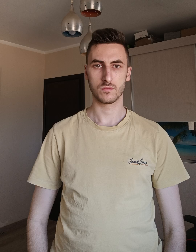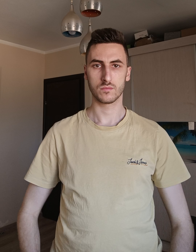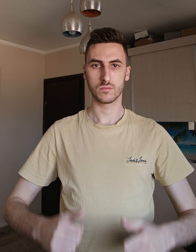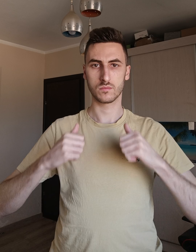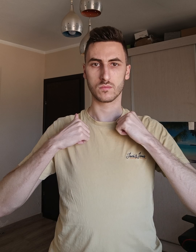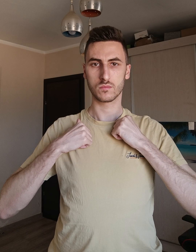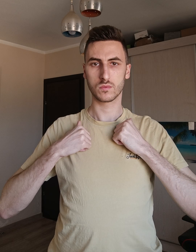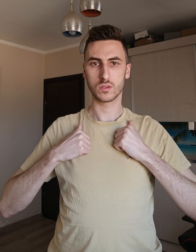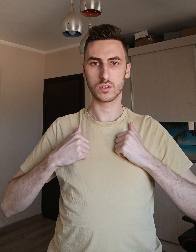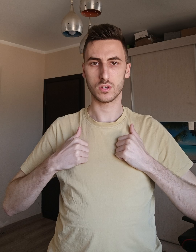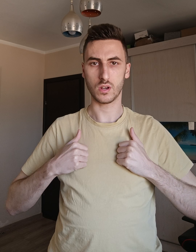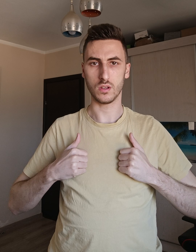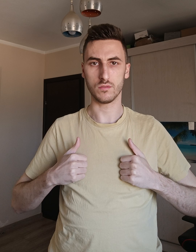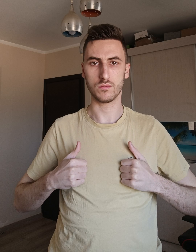רגוע